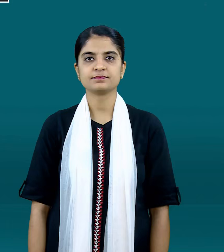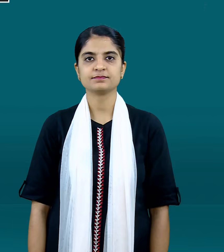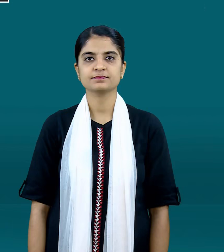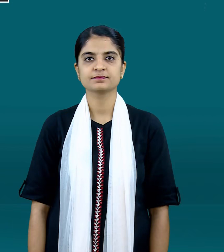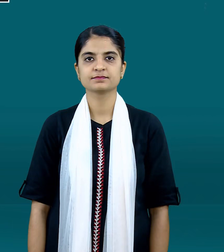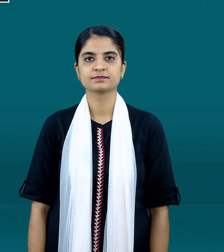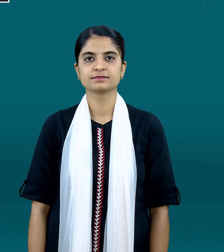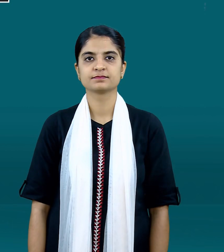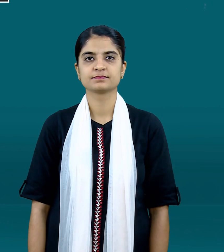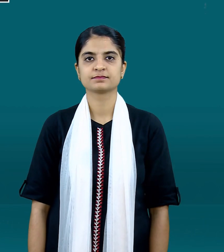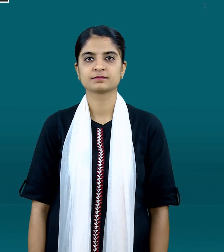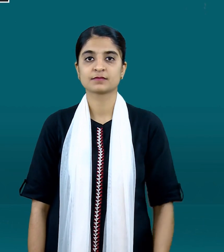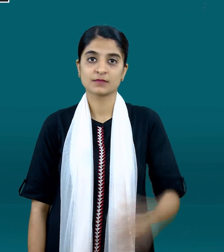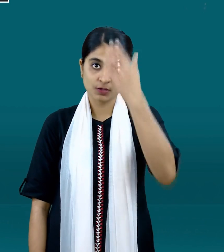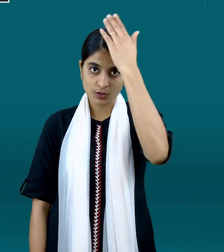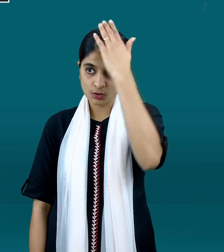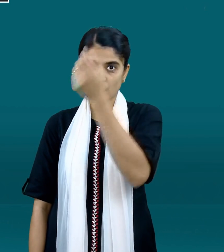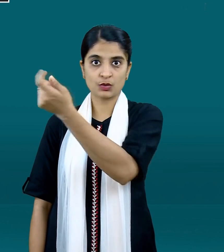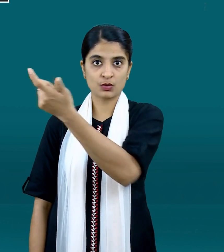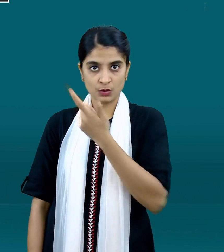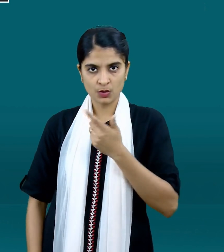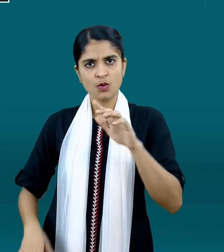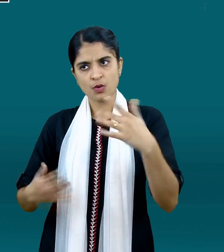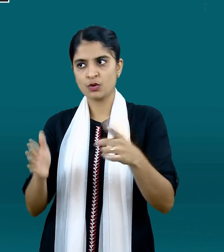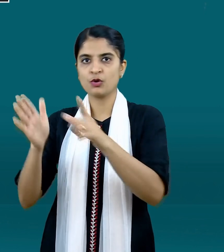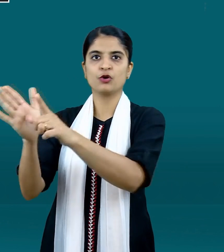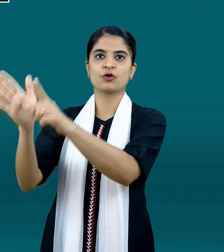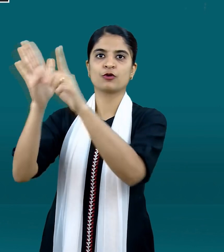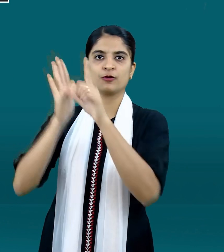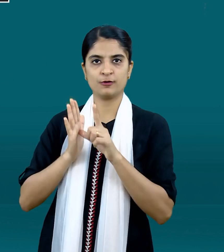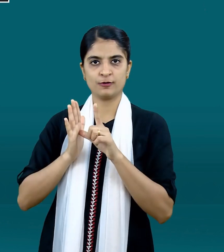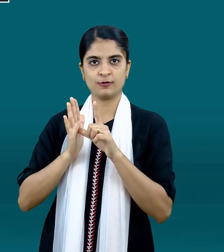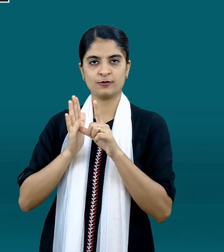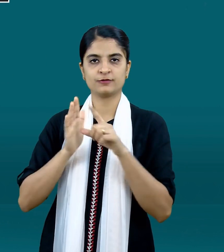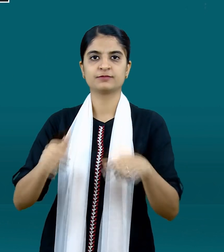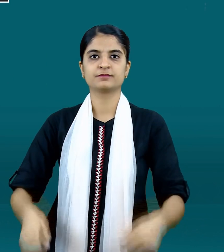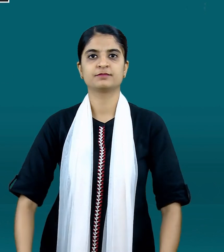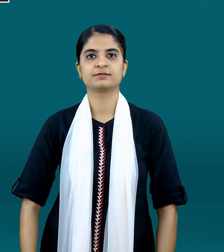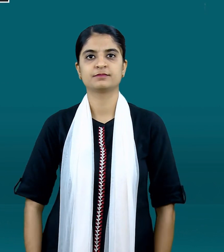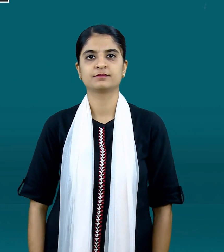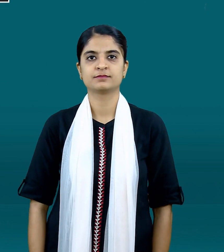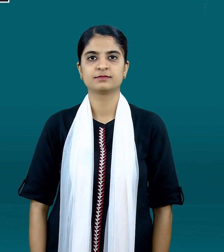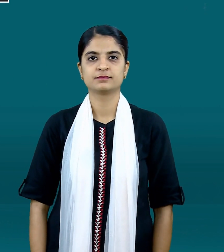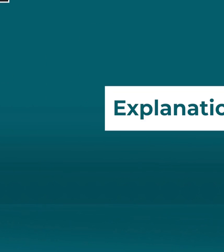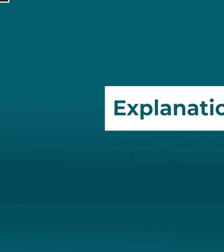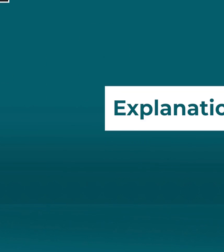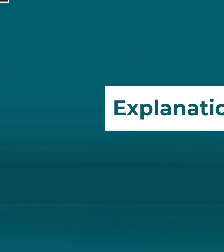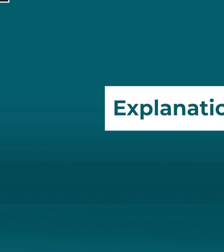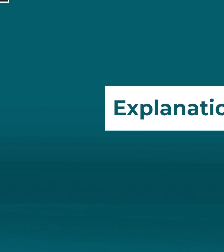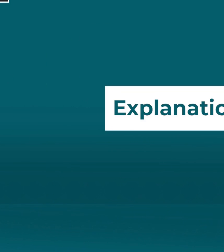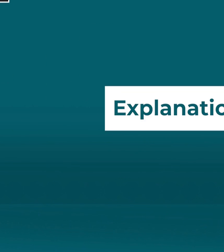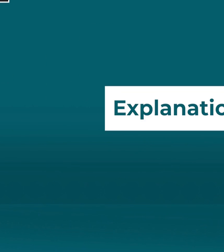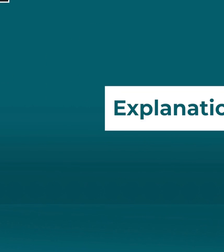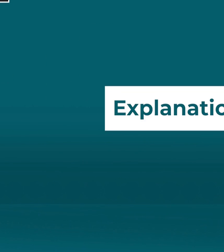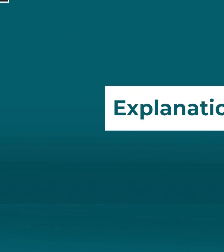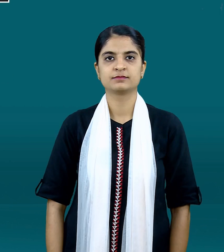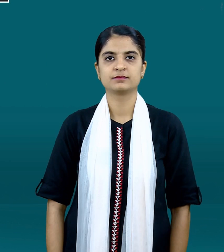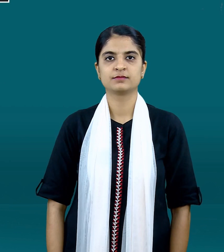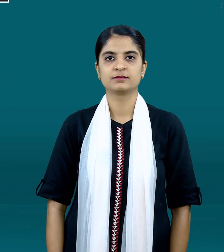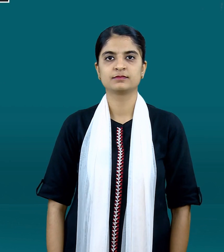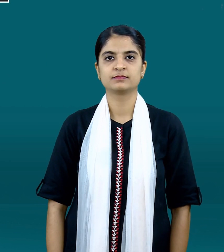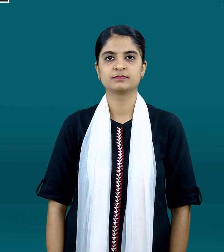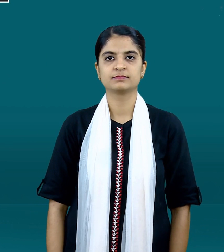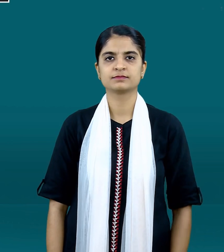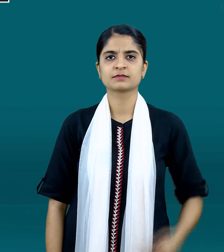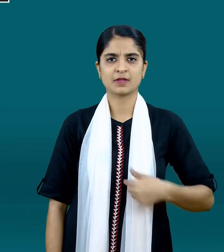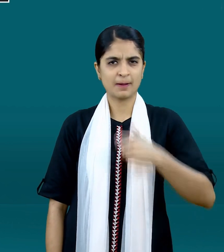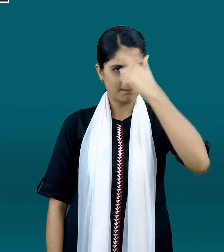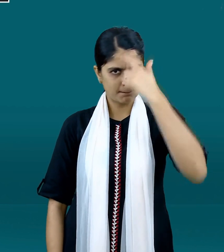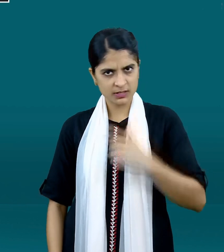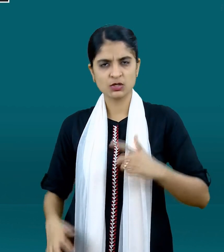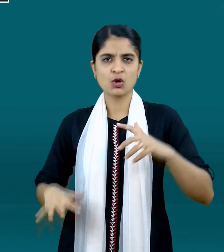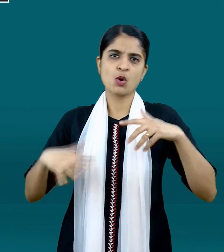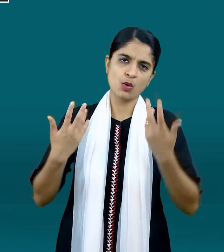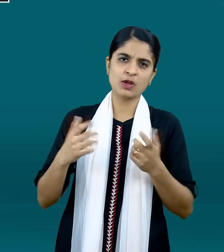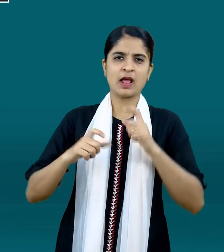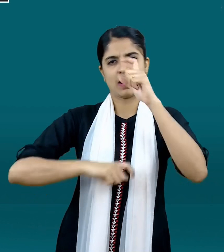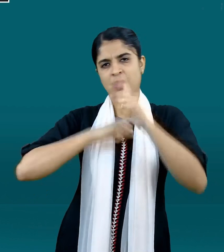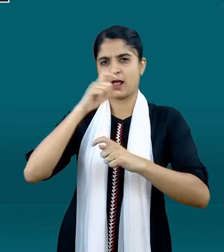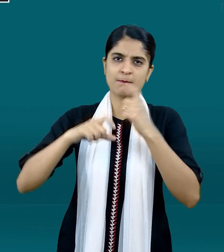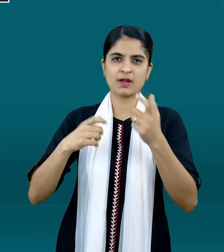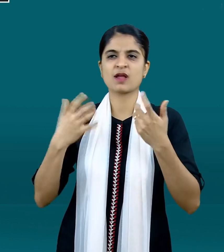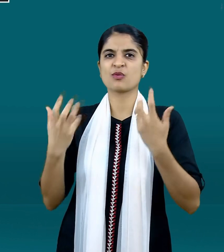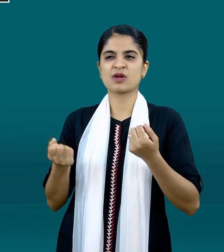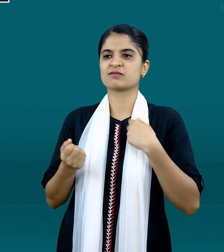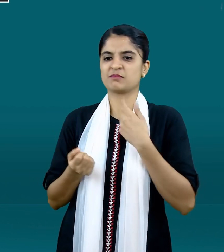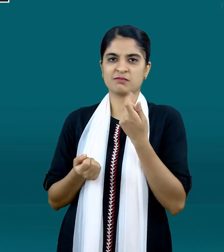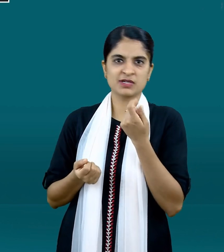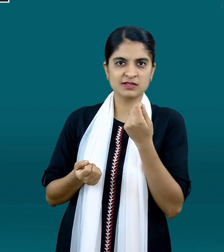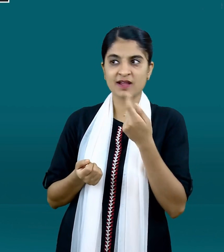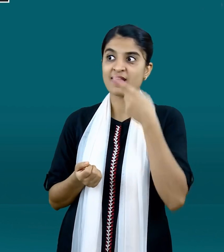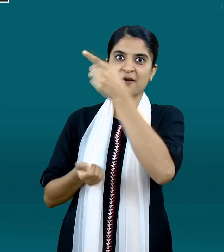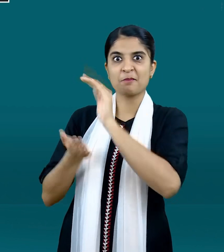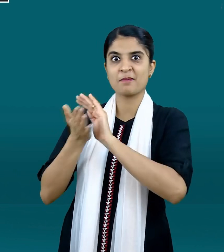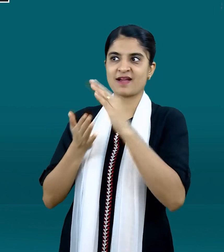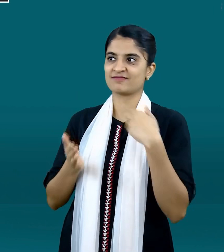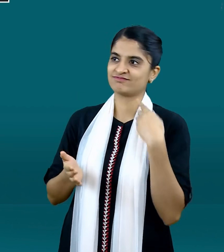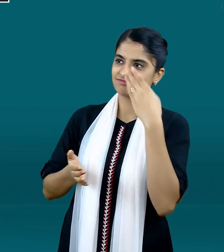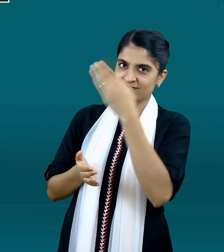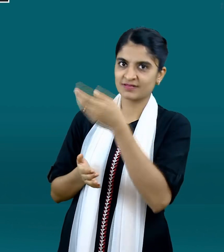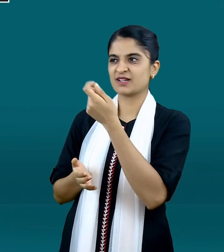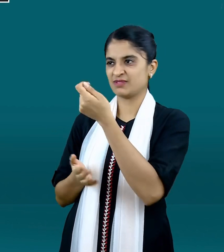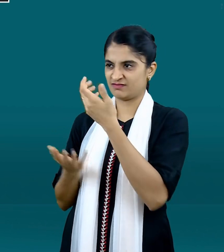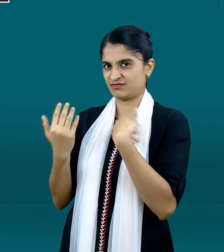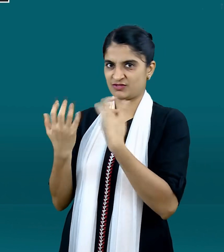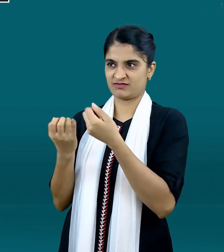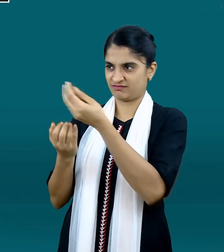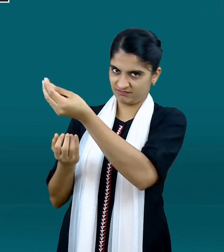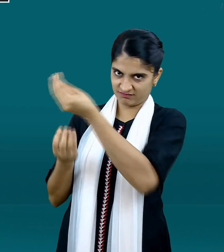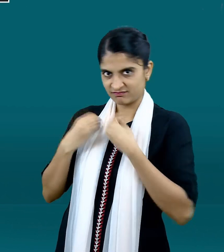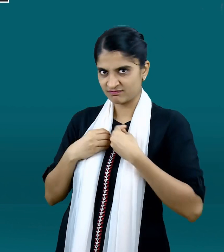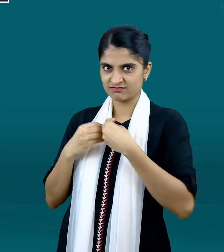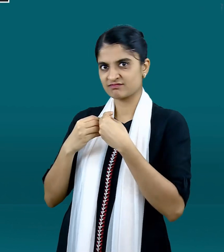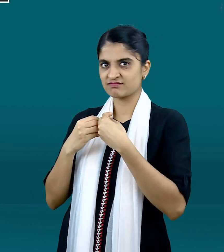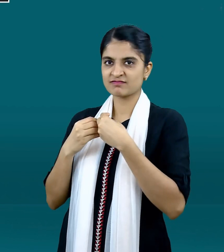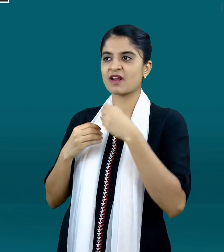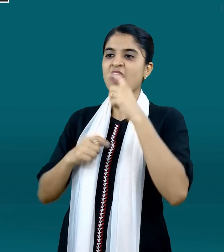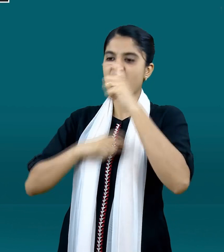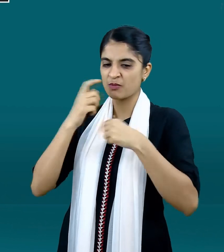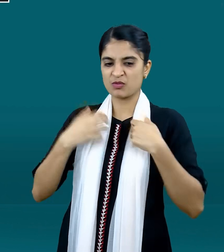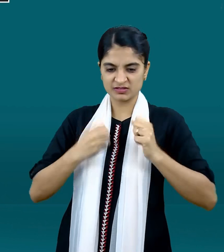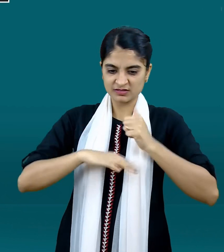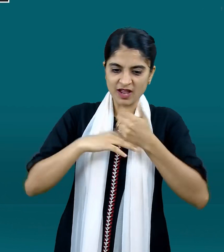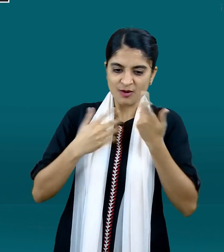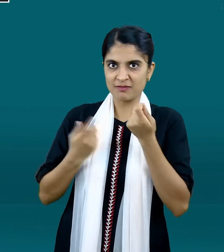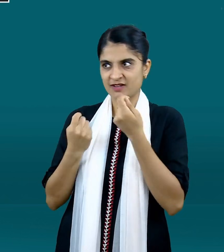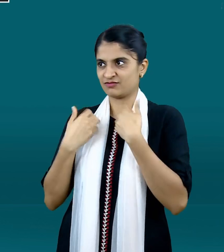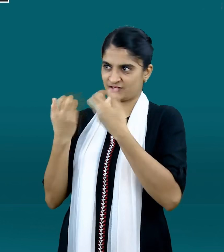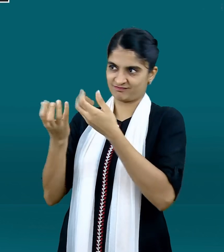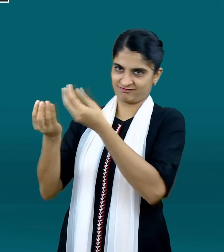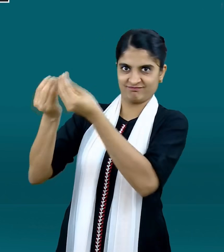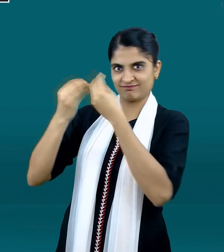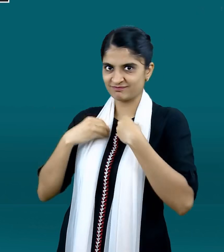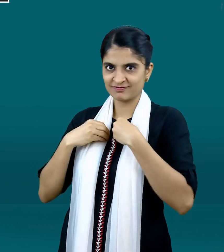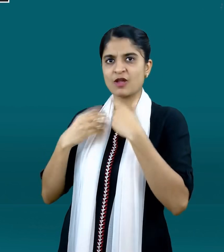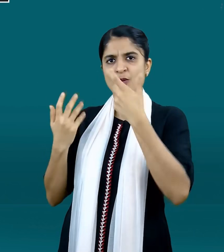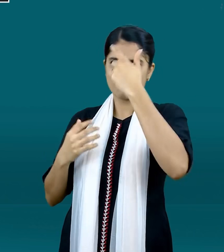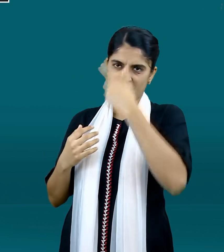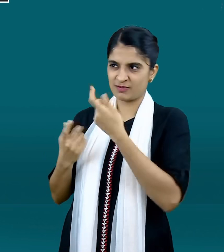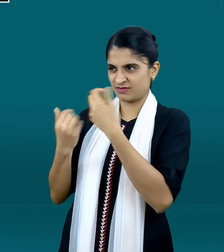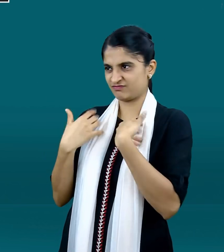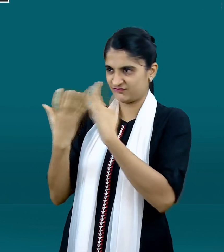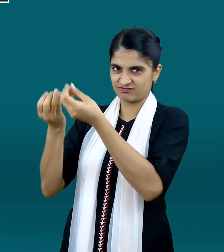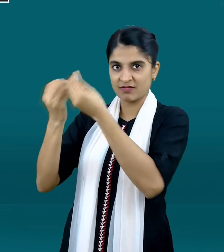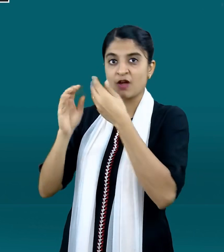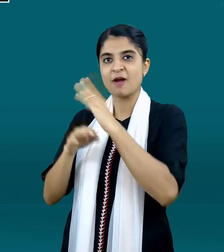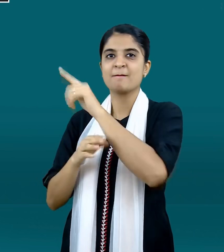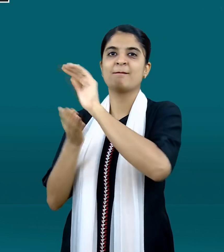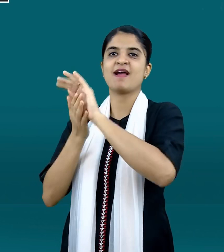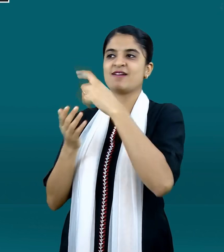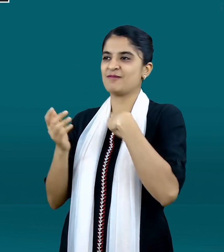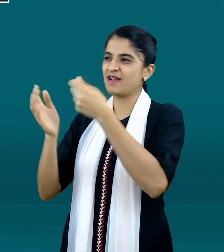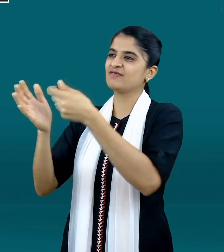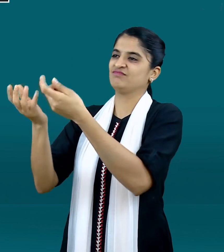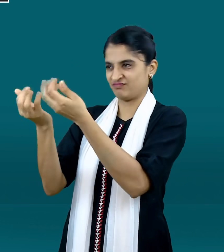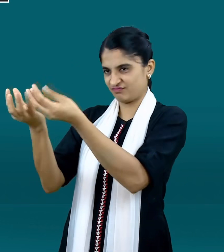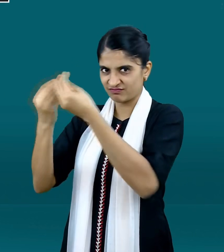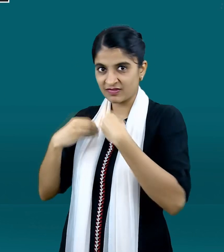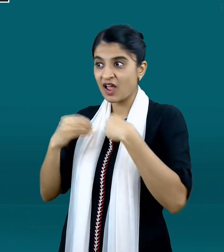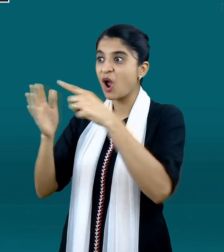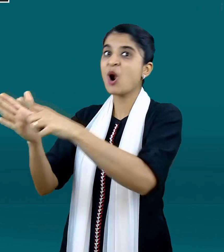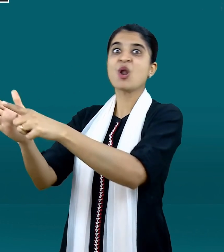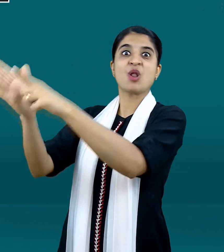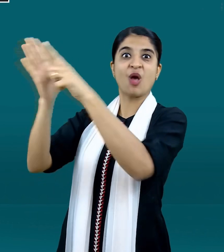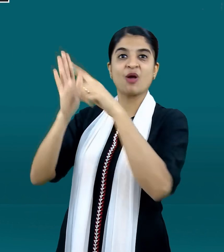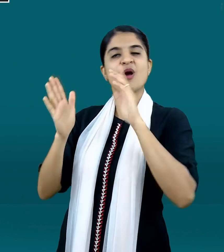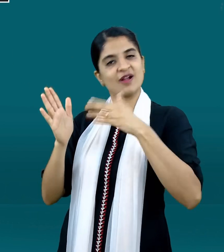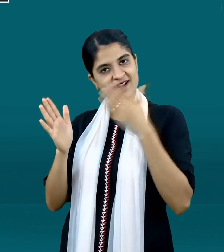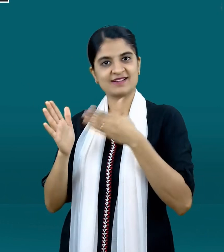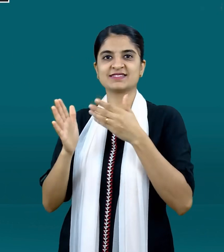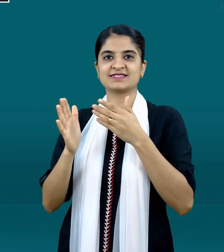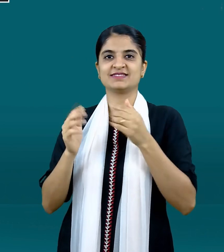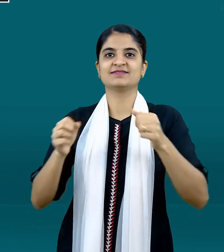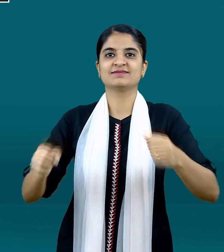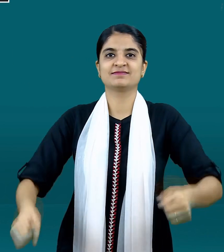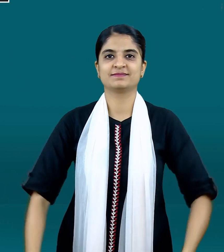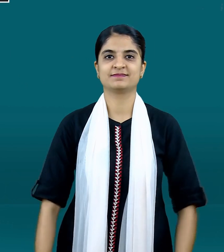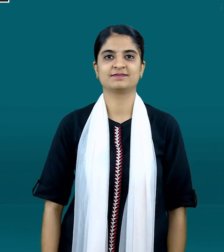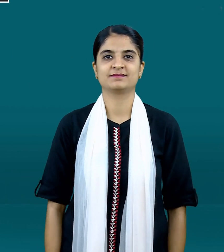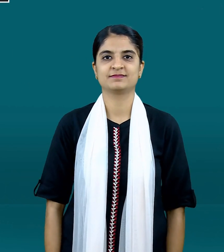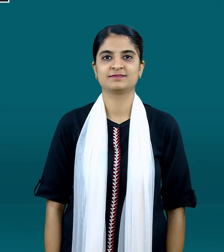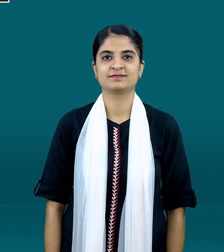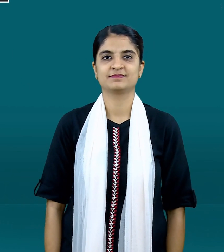Loan